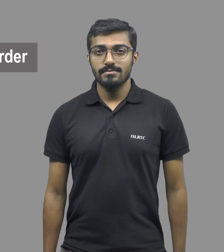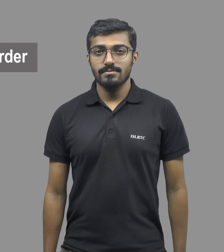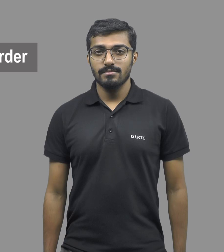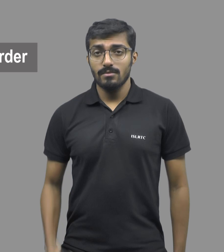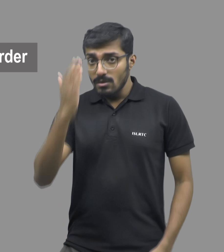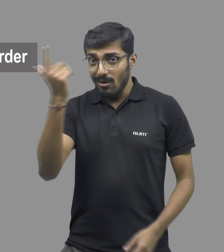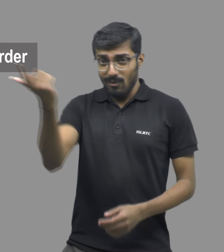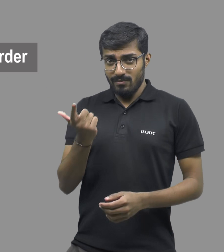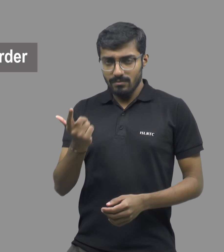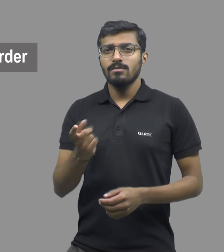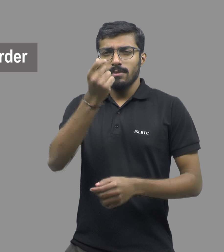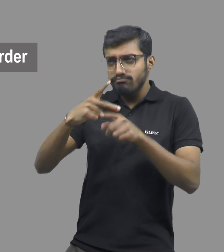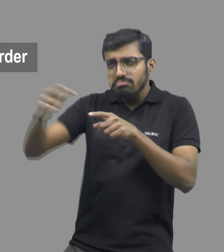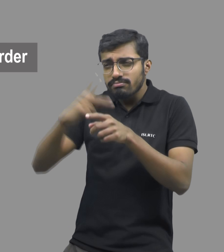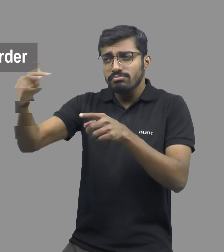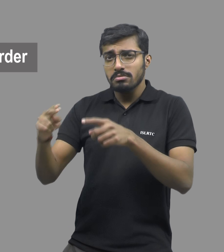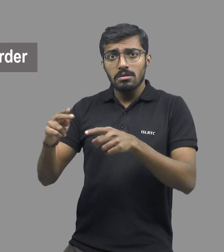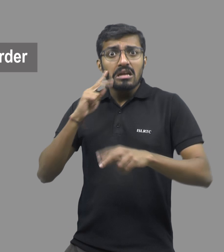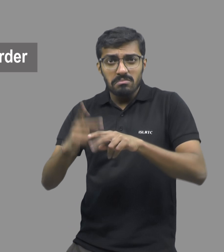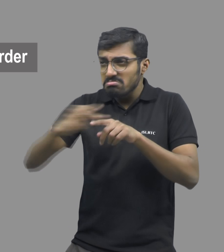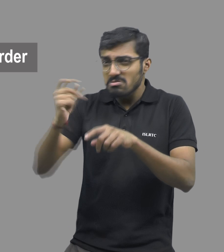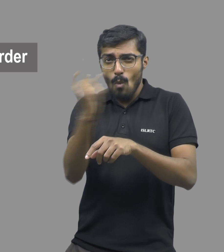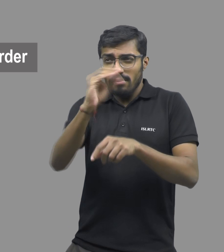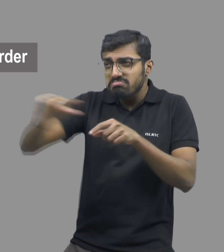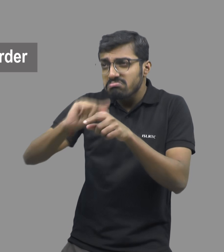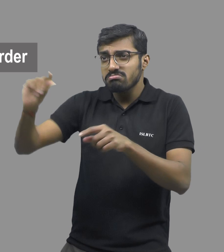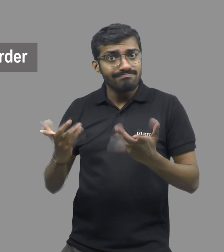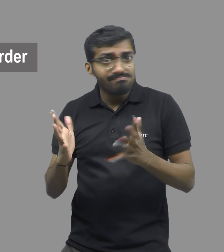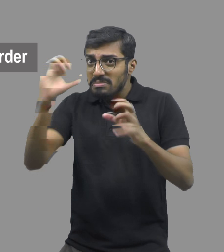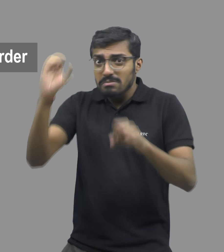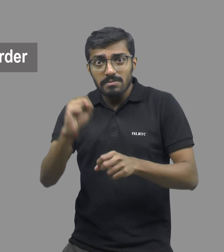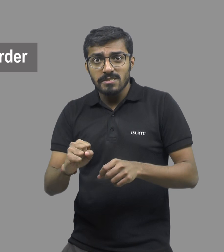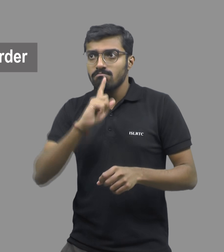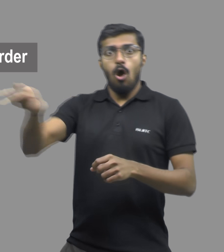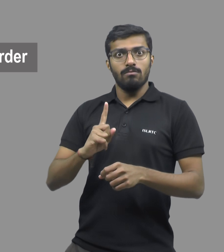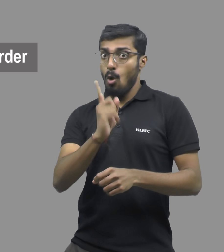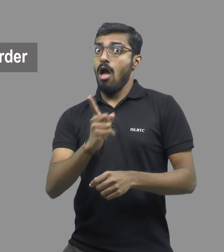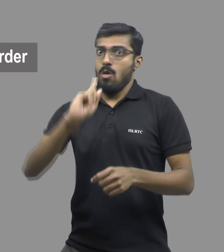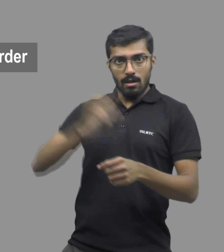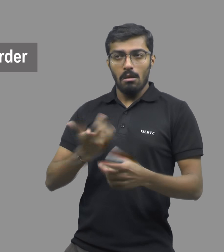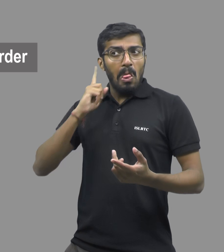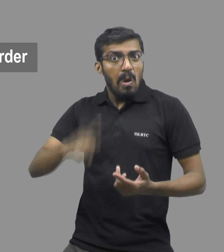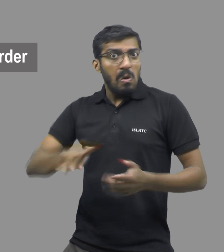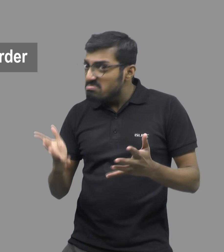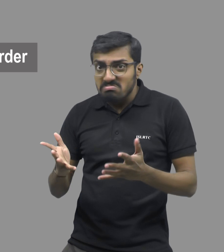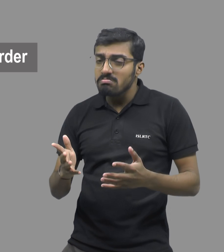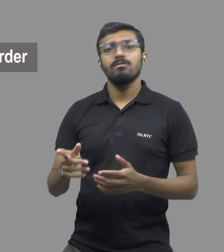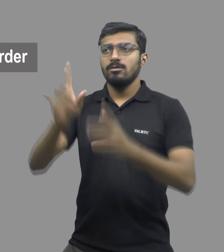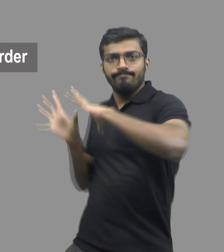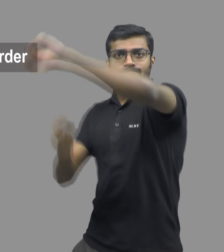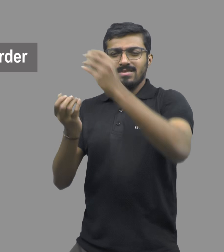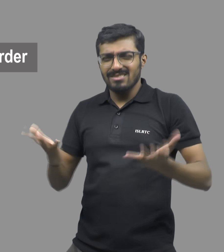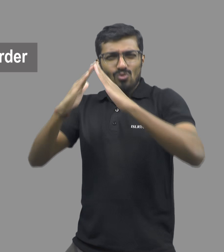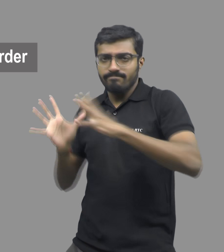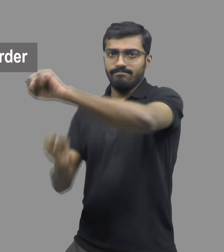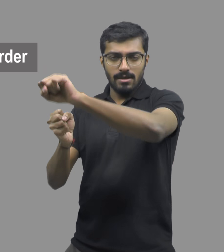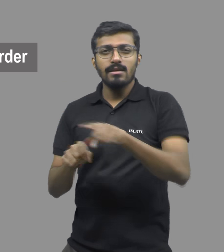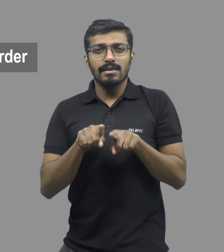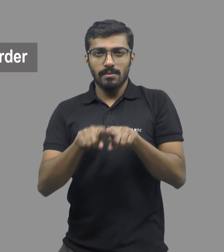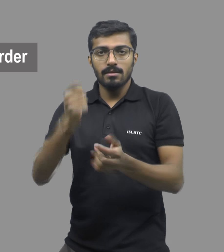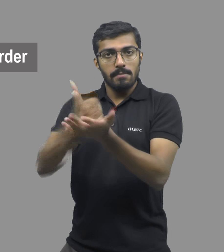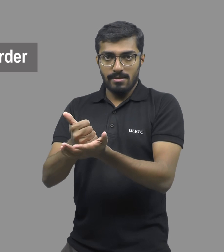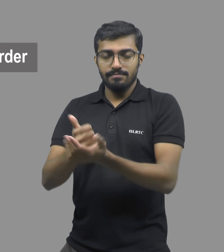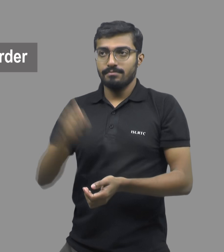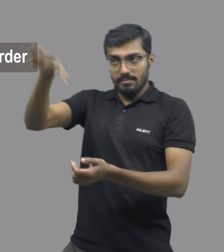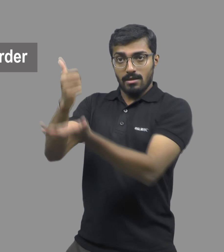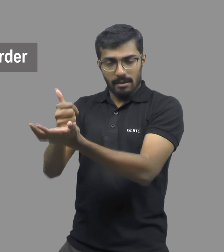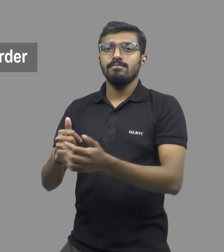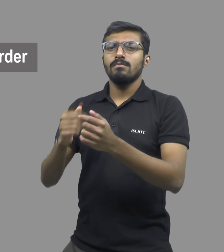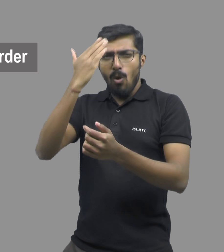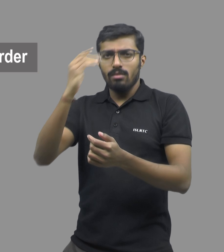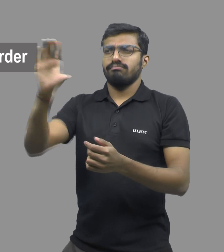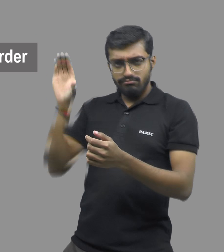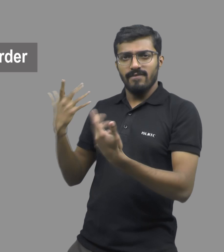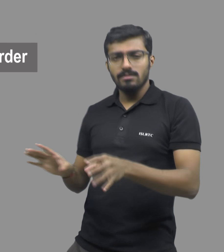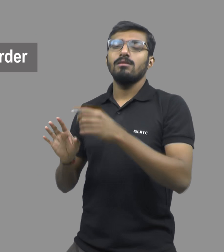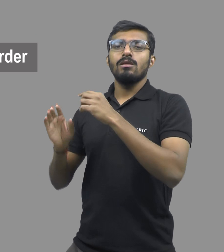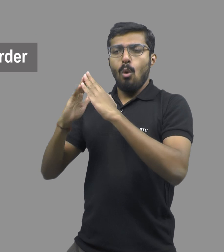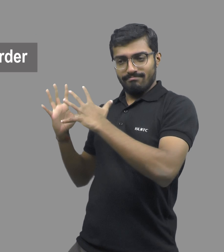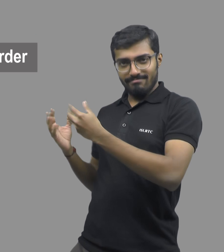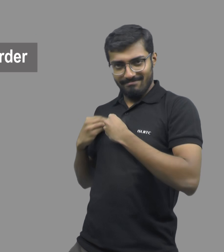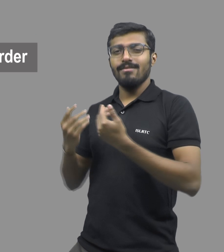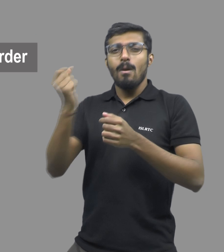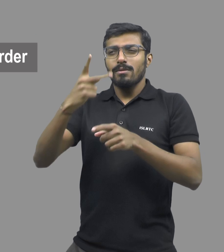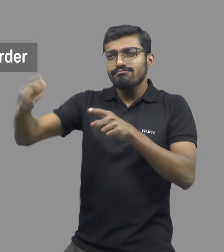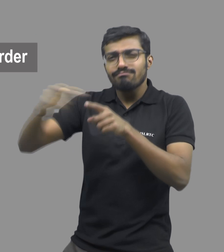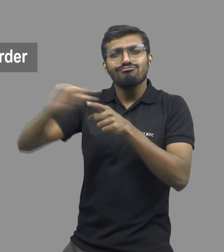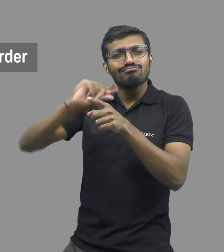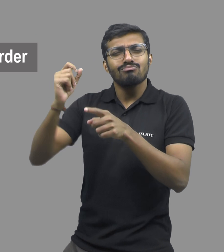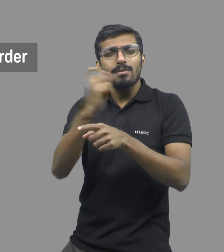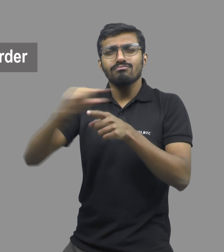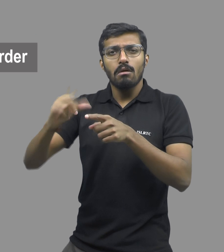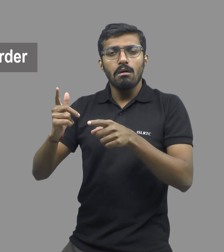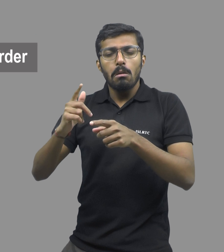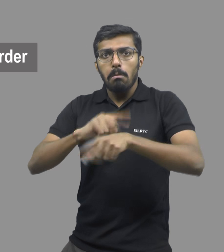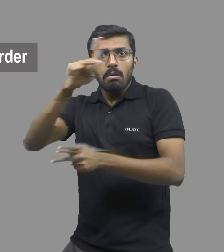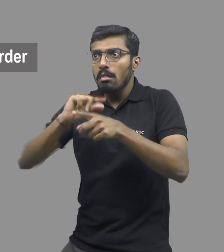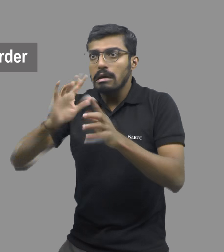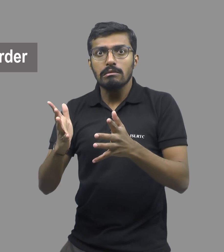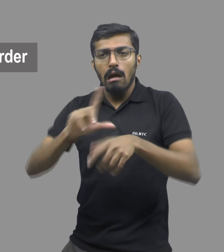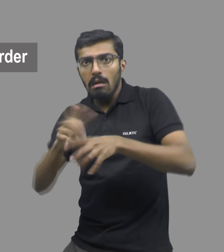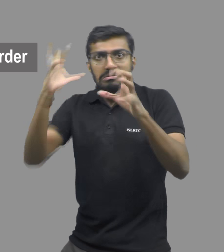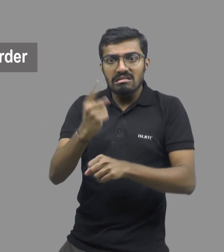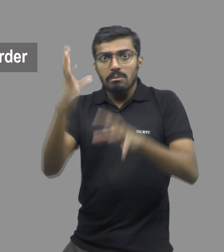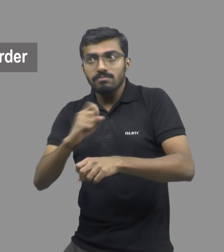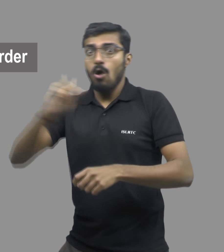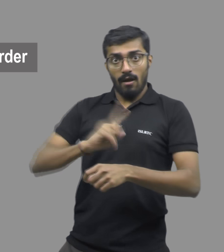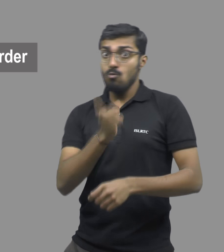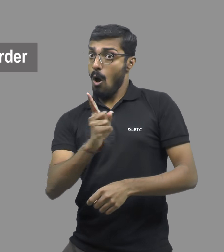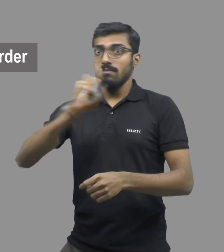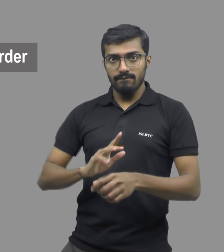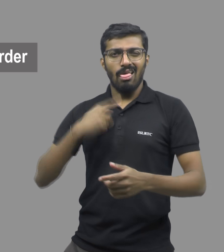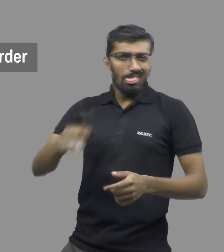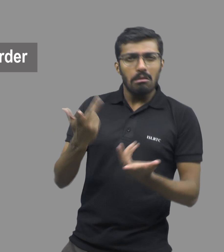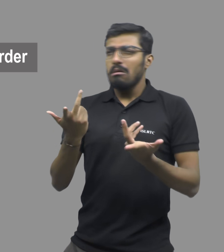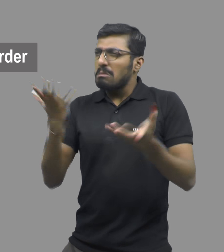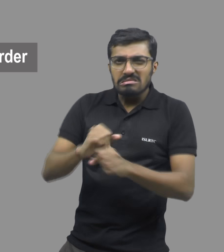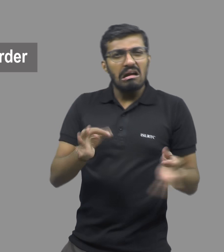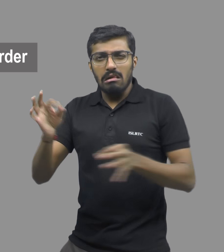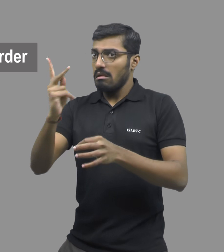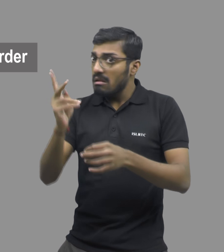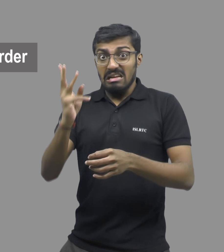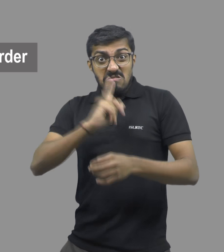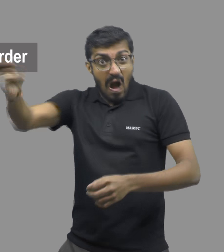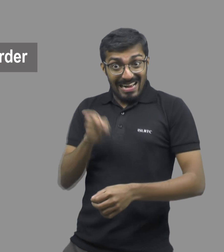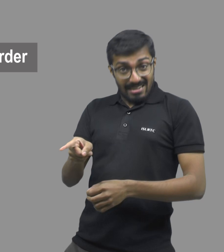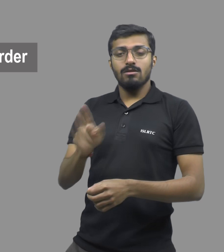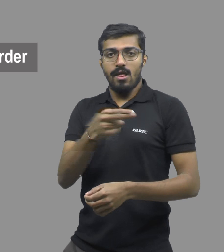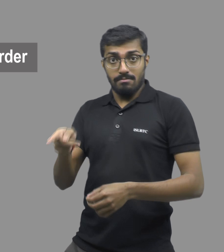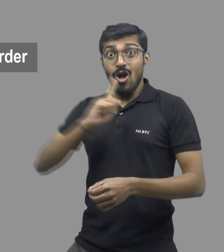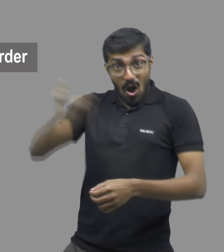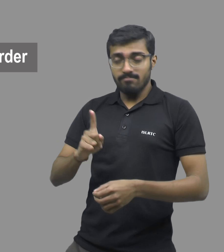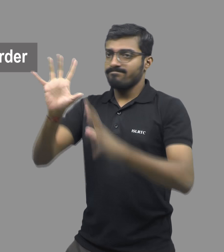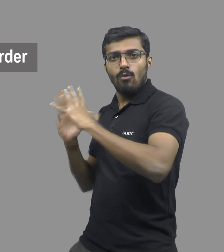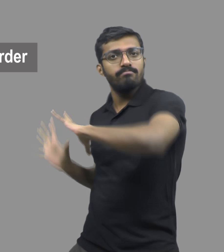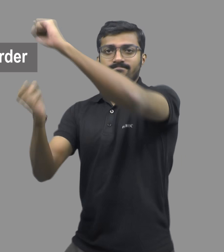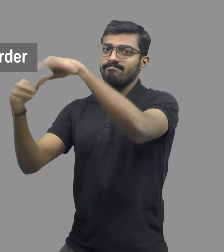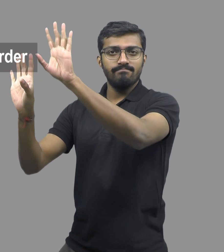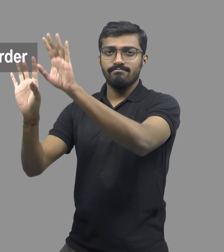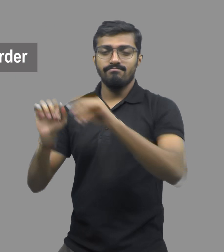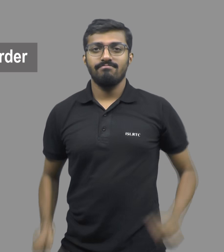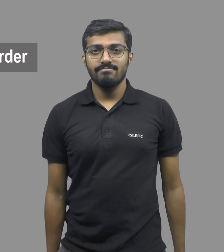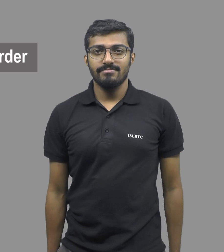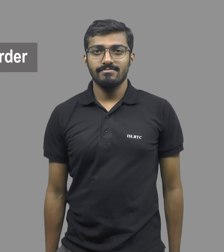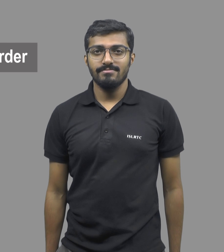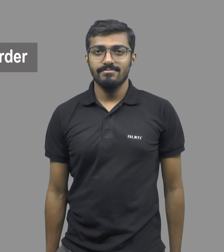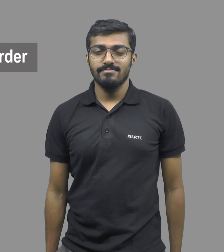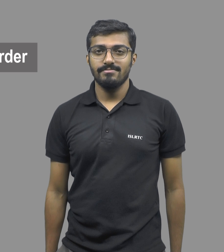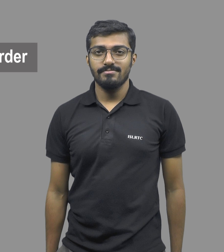Confiscation Order